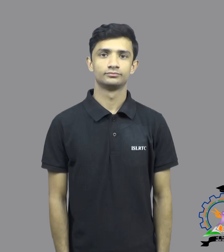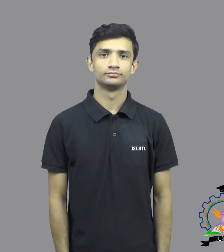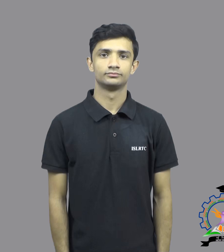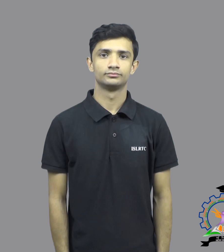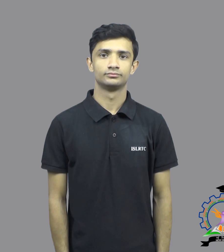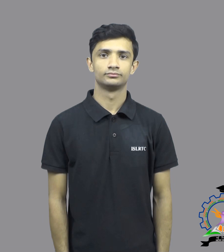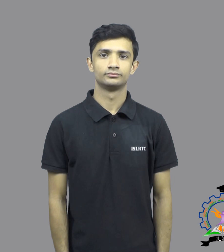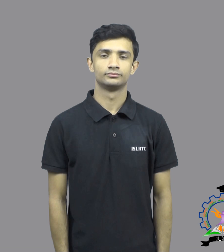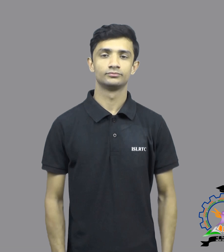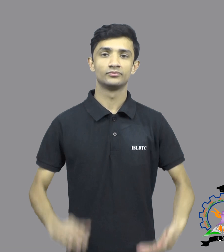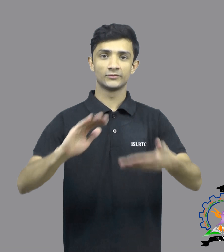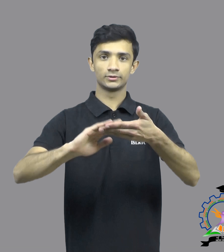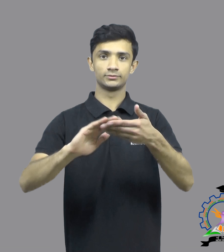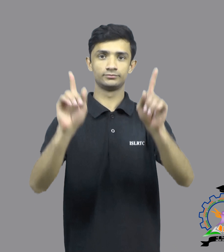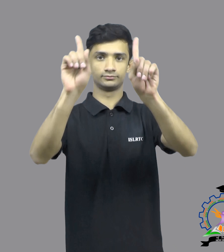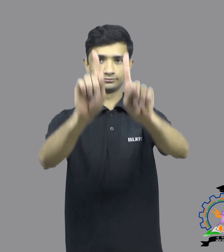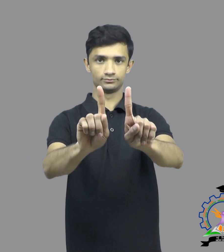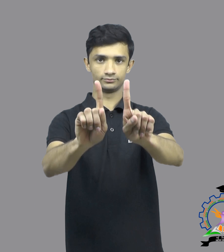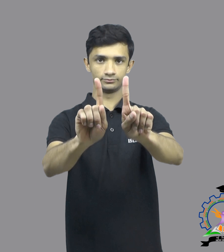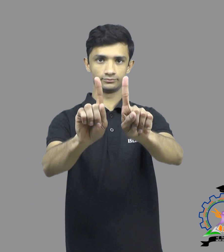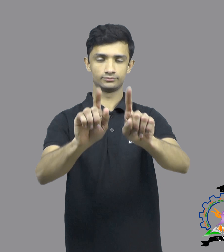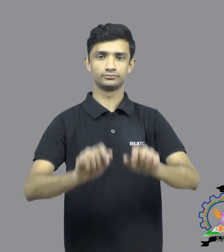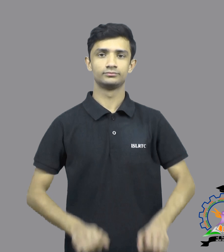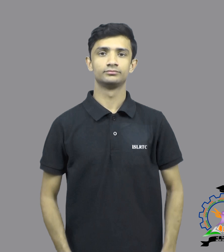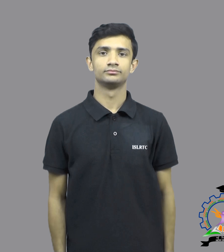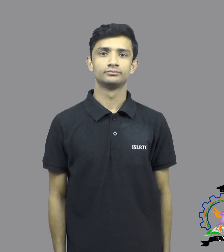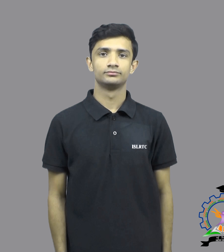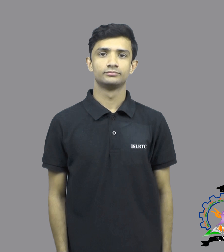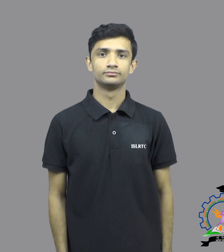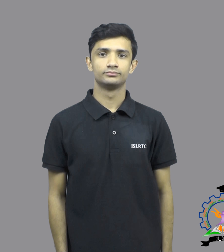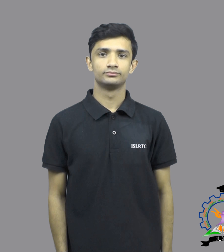Wedding Reception